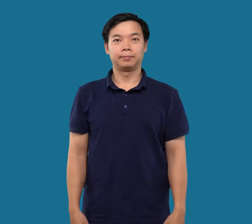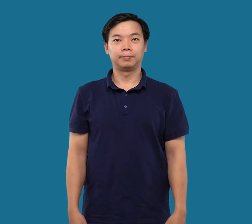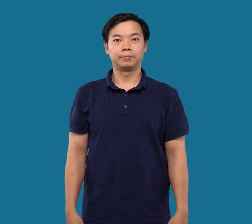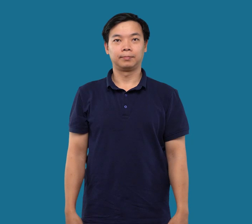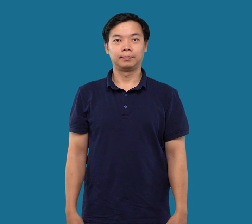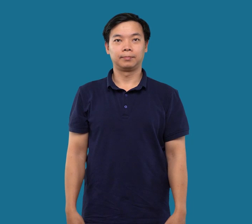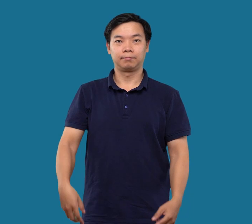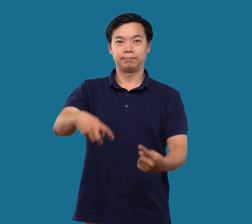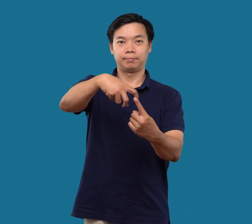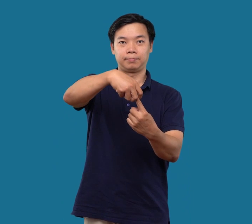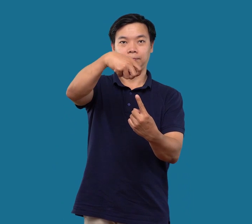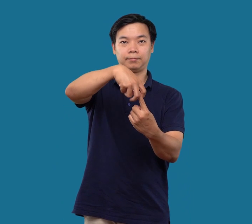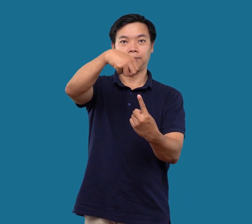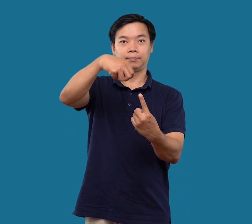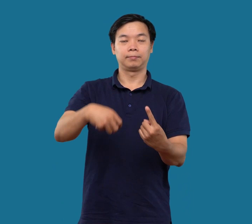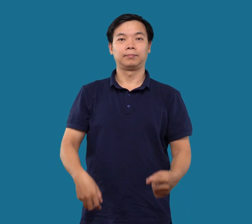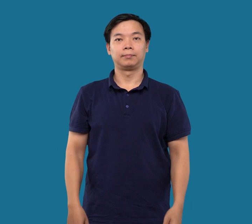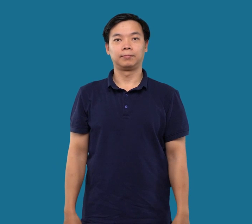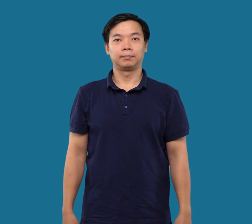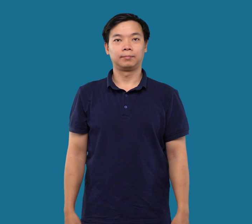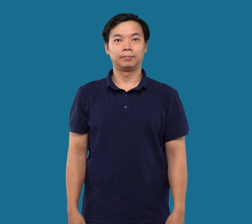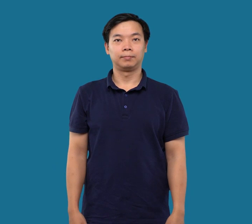cỏ